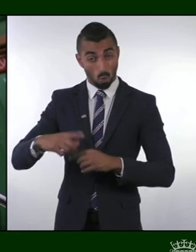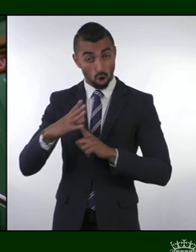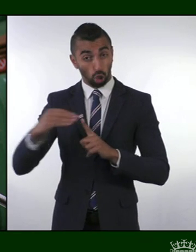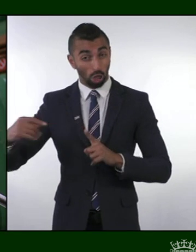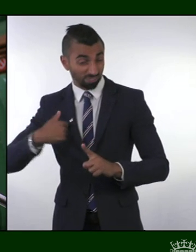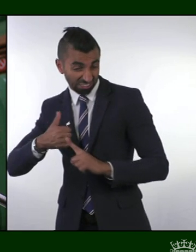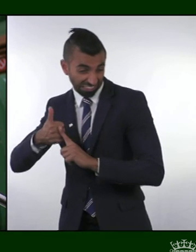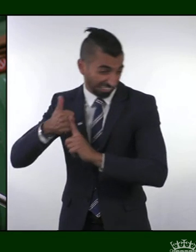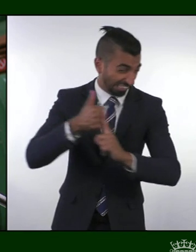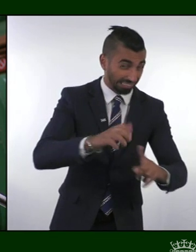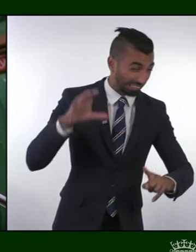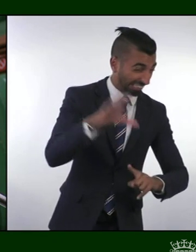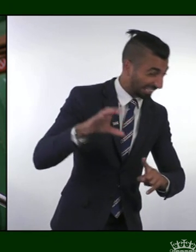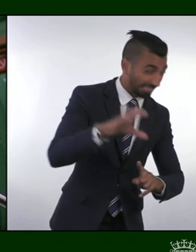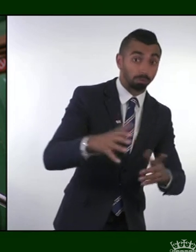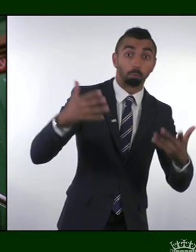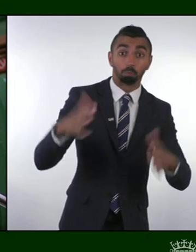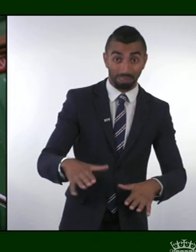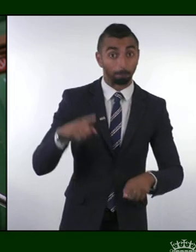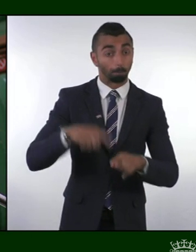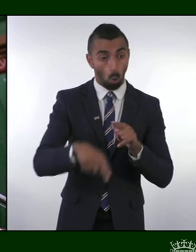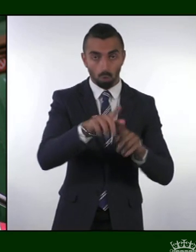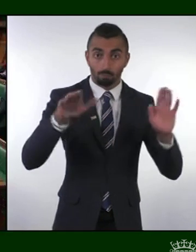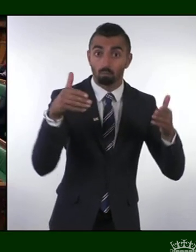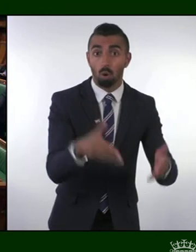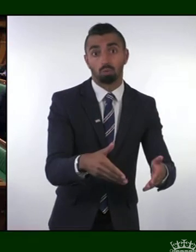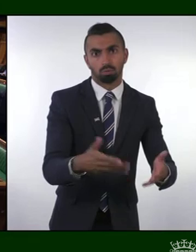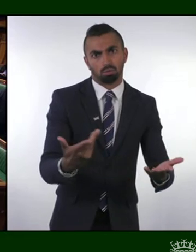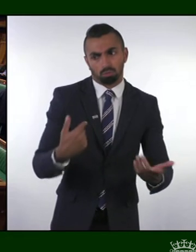I know that is something that he feels very deeply, and I share that feeling.